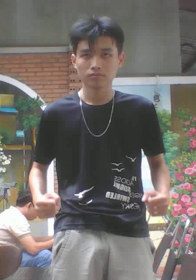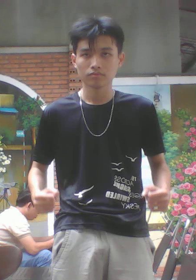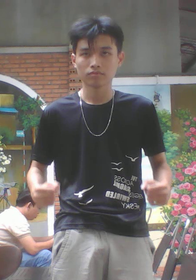cam on